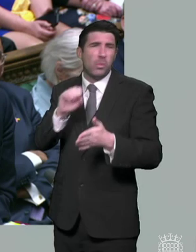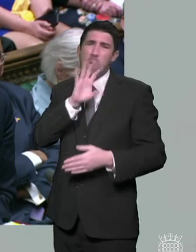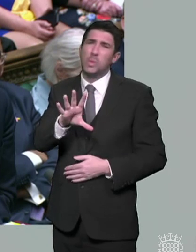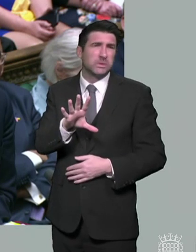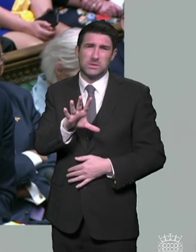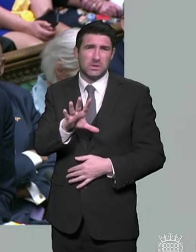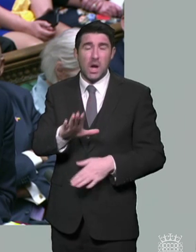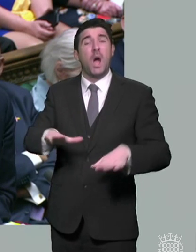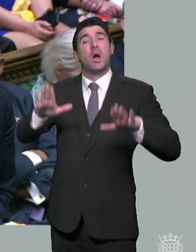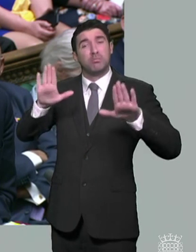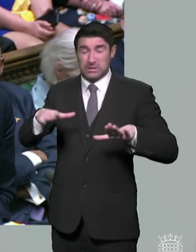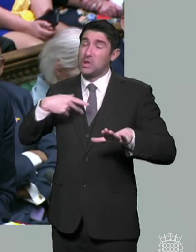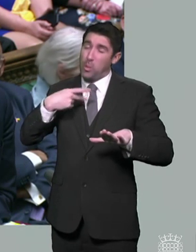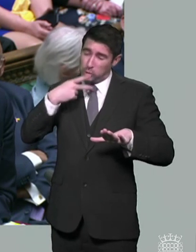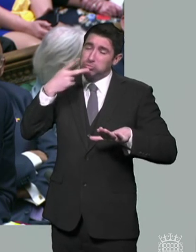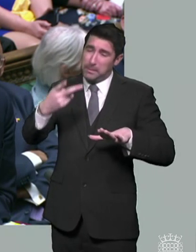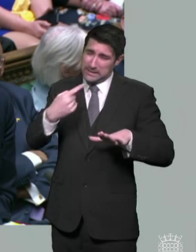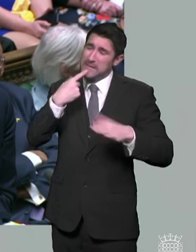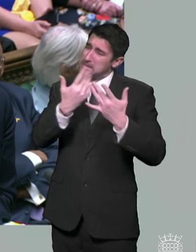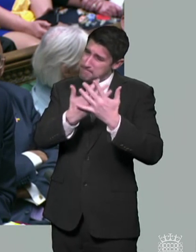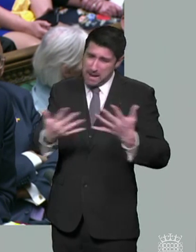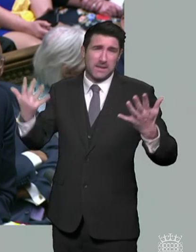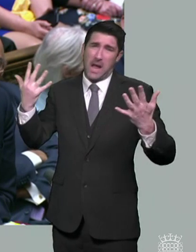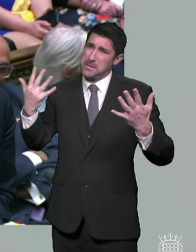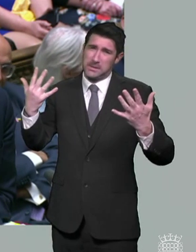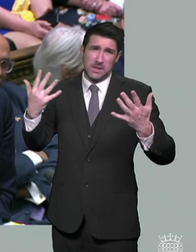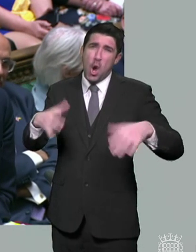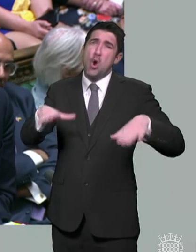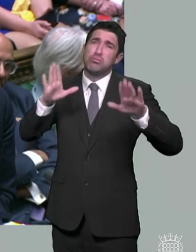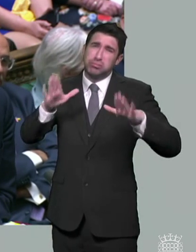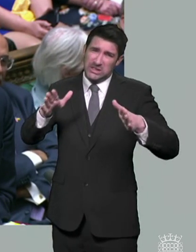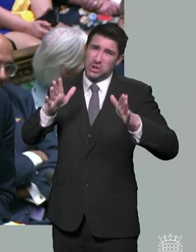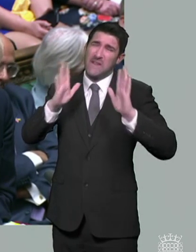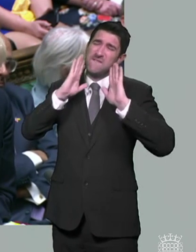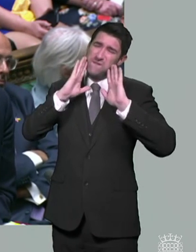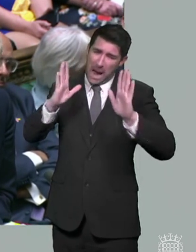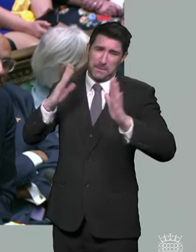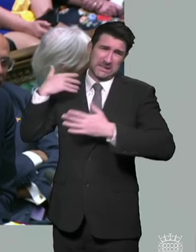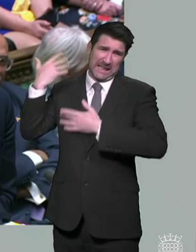This country, as I have said several times today, has a proud, proud record of taking people in.